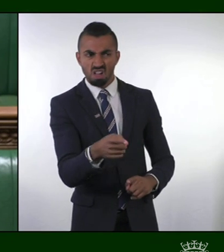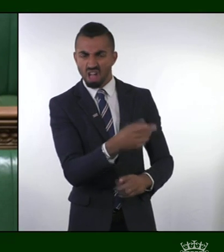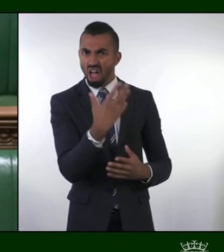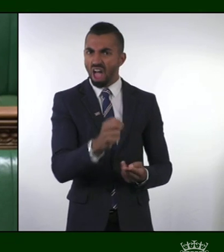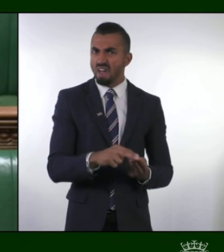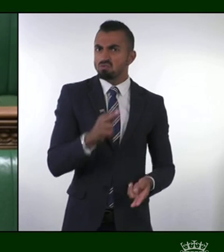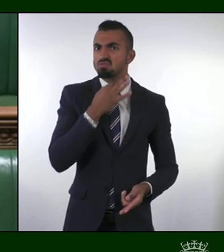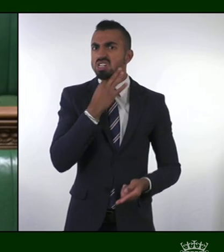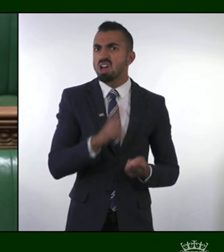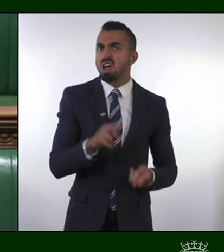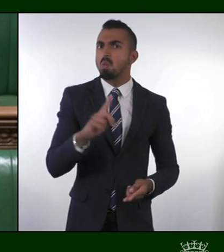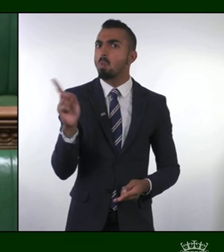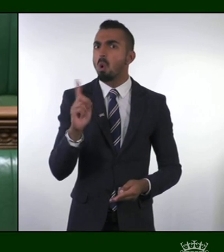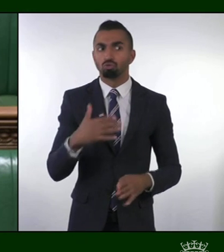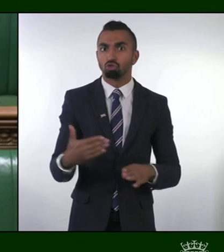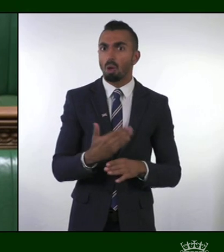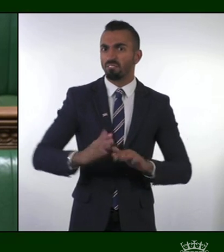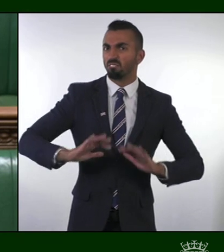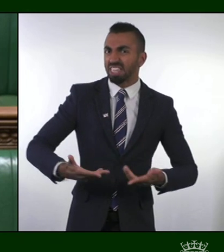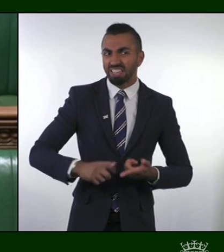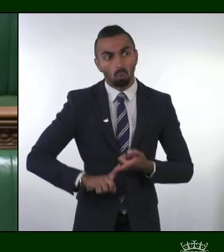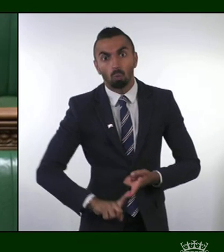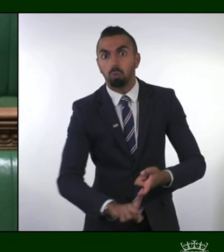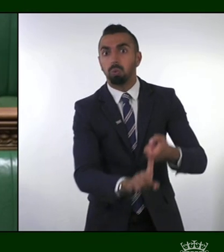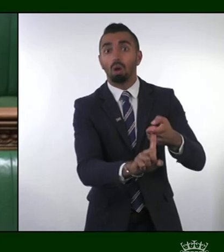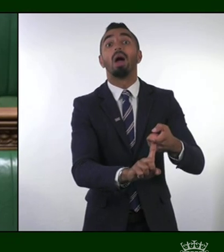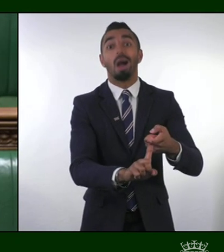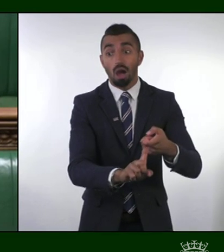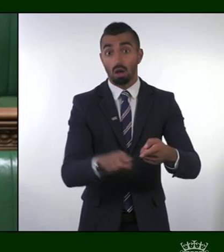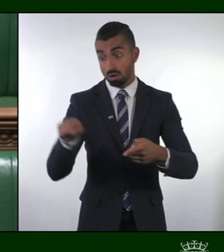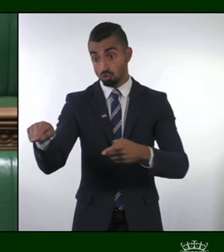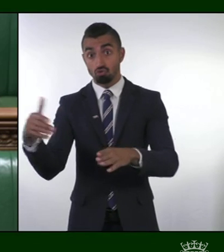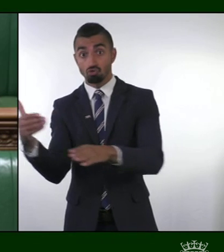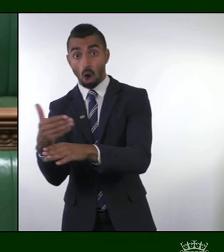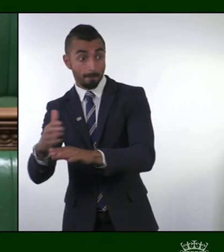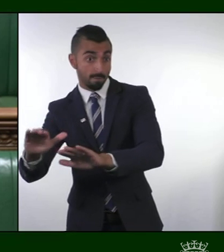These will be new jobs, with the funding conditional on the firm proving that the jobs are additional.